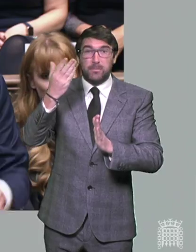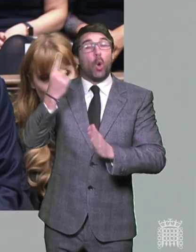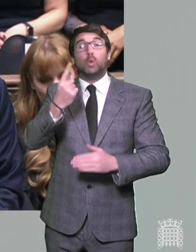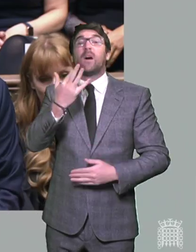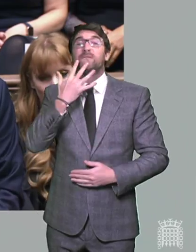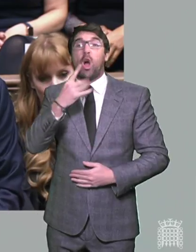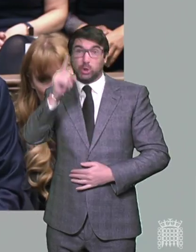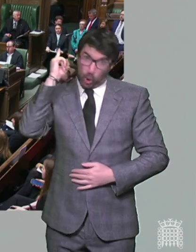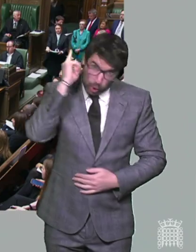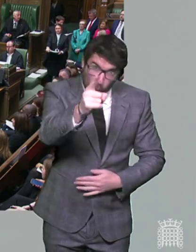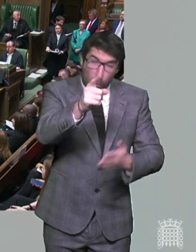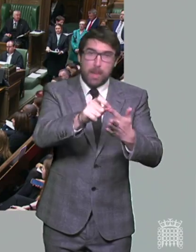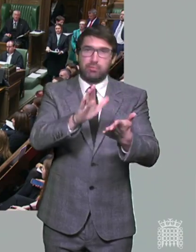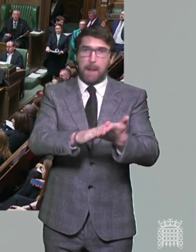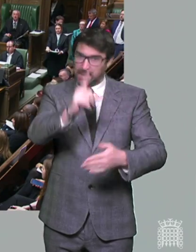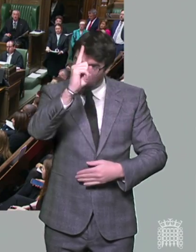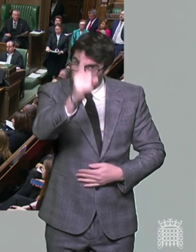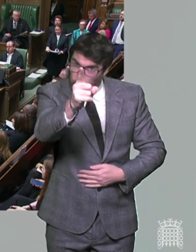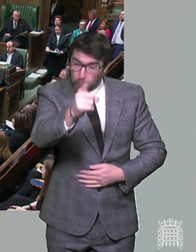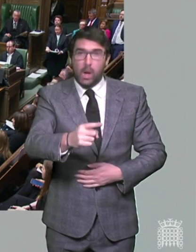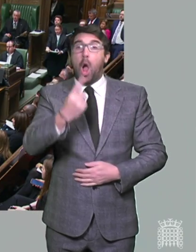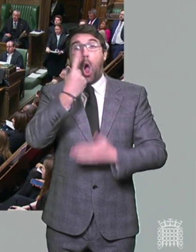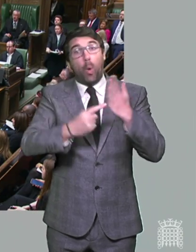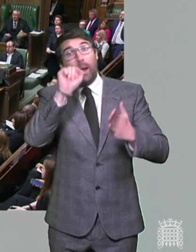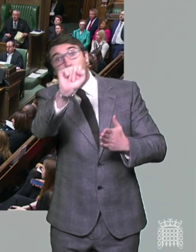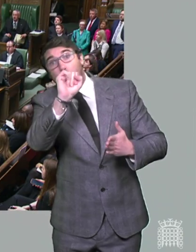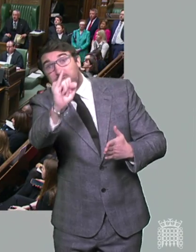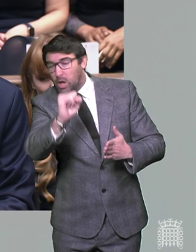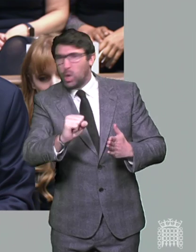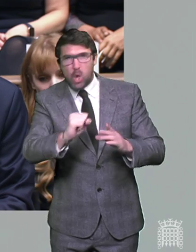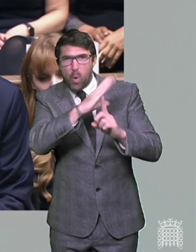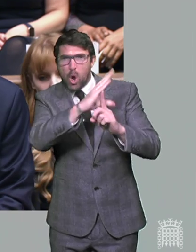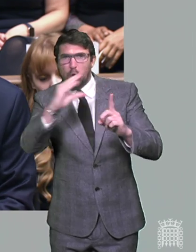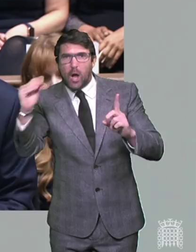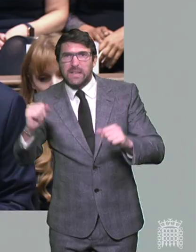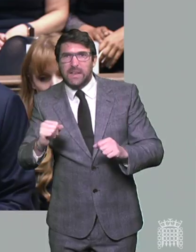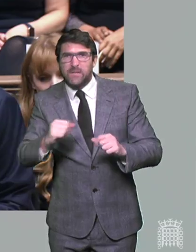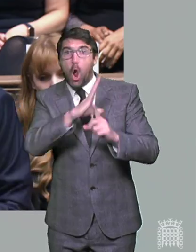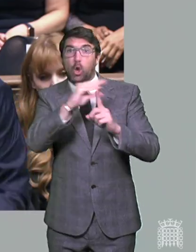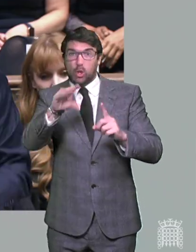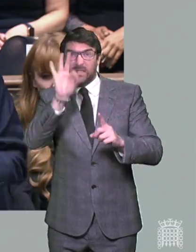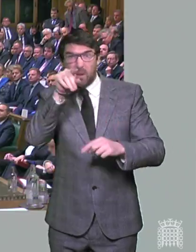They are keeping her there. Why on earth would anyone trust the Tories with the economy ever again?